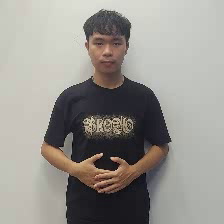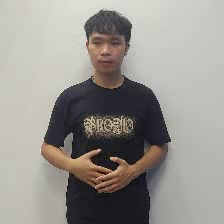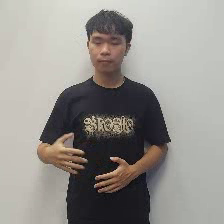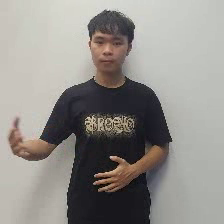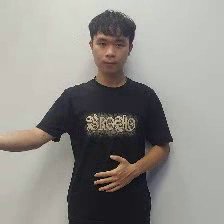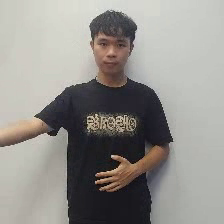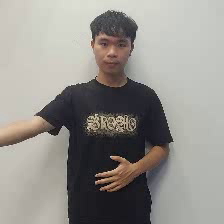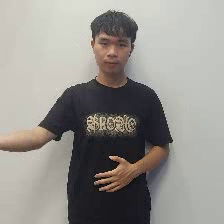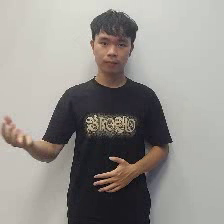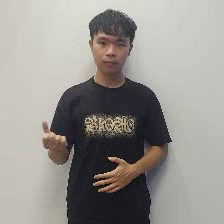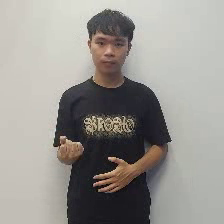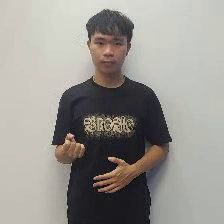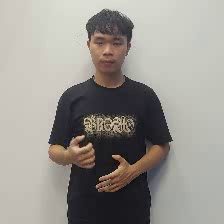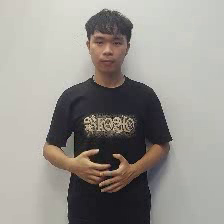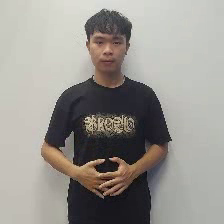Sử dụng